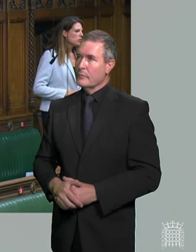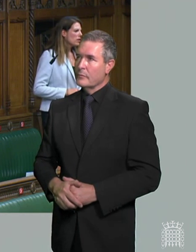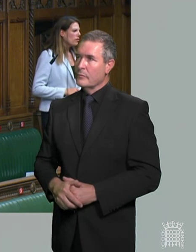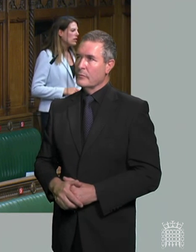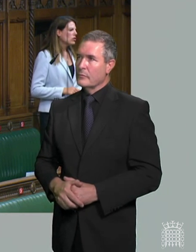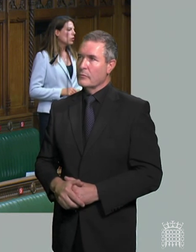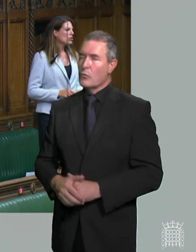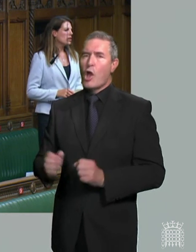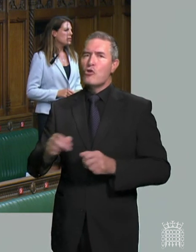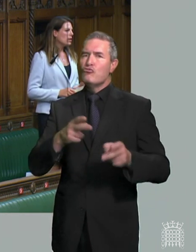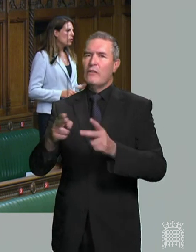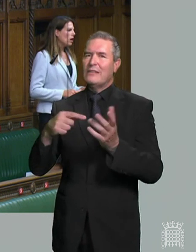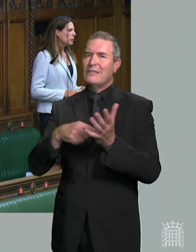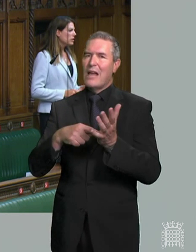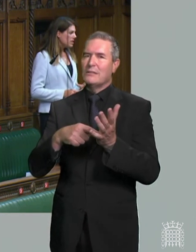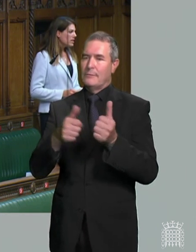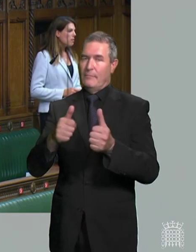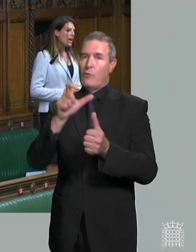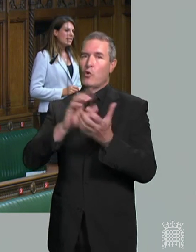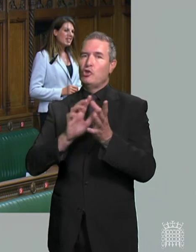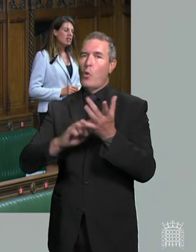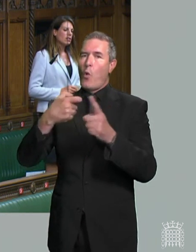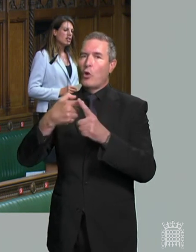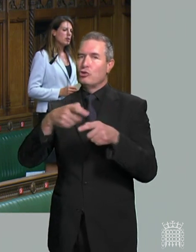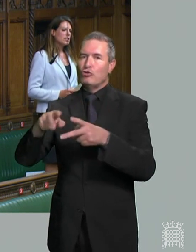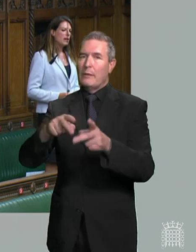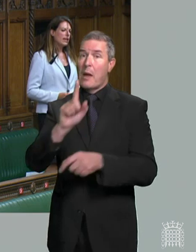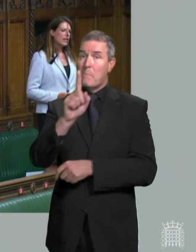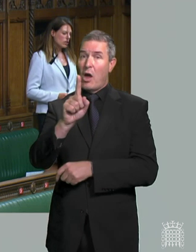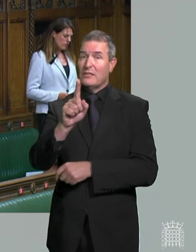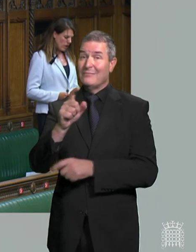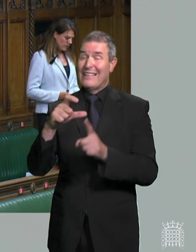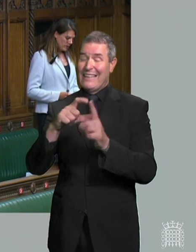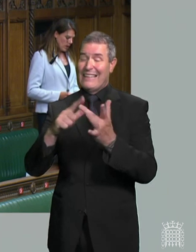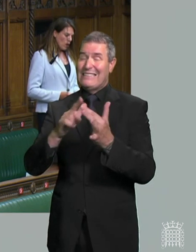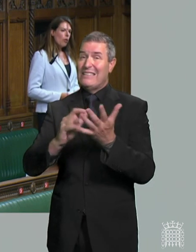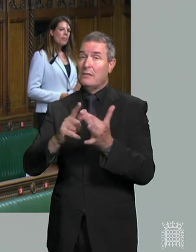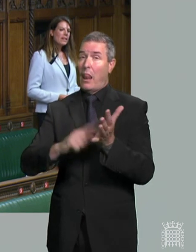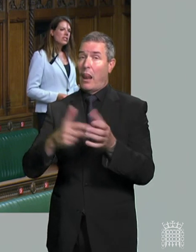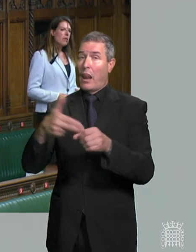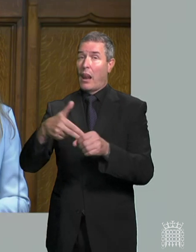The River Test is one of the finest chalk streams in the world, but since May, diesel has been spilling into the river.